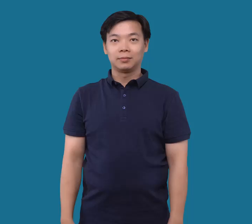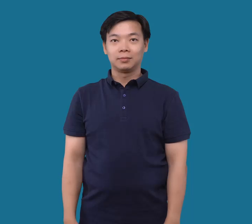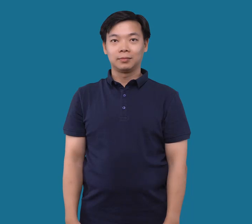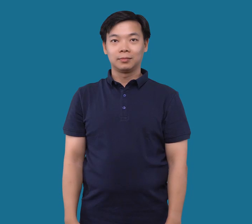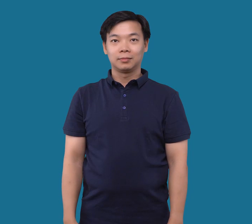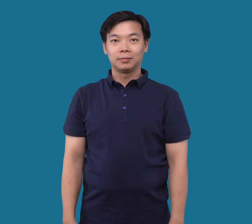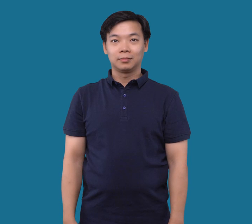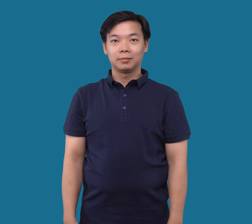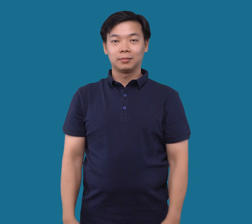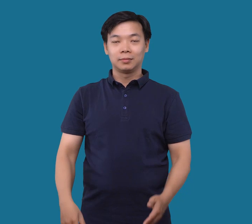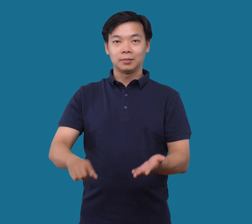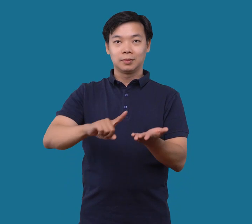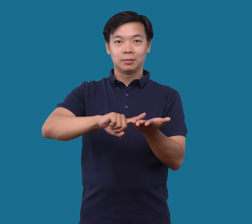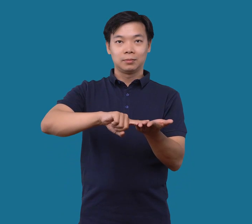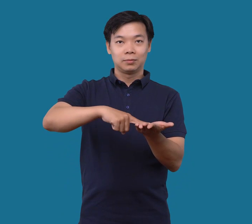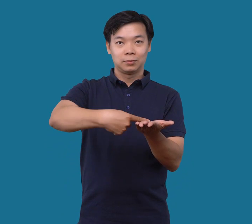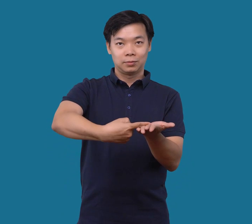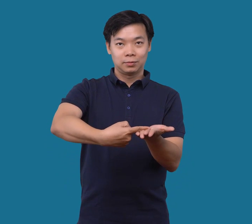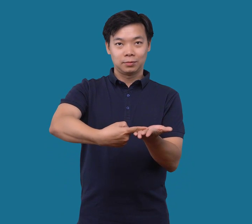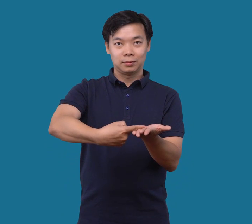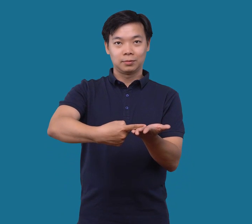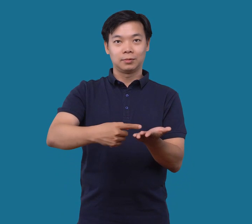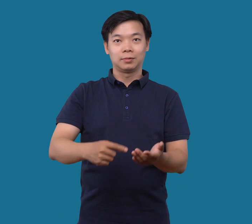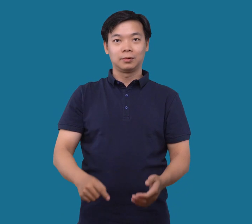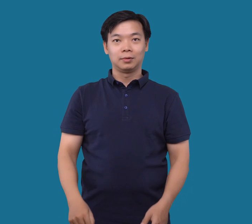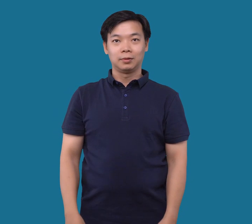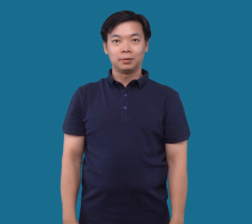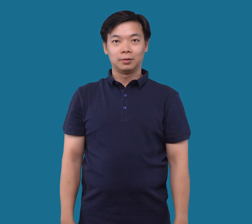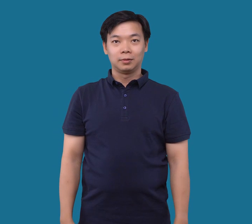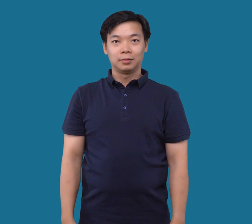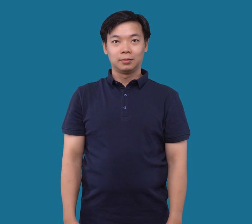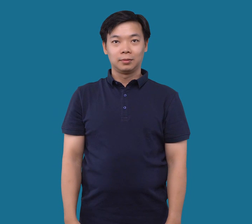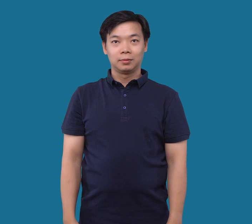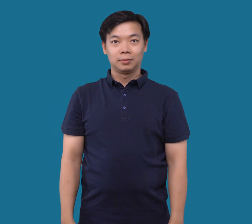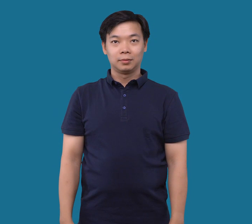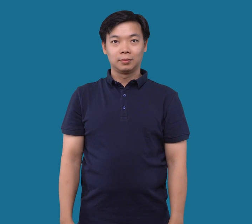bánh cuốn